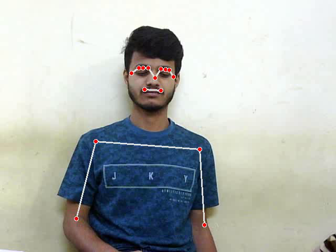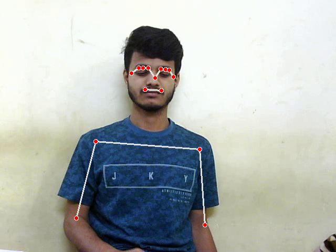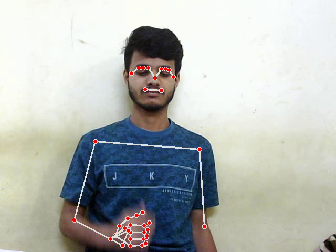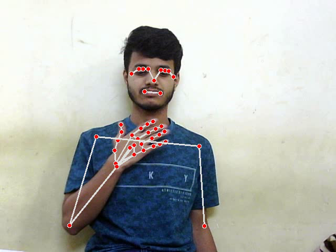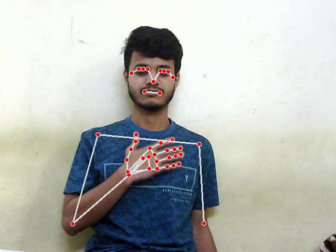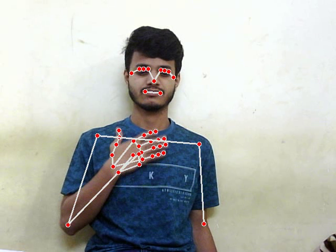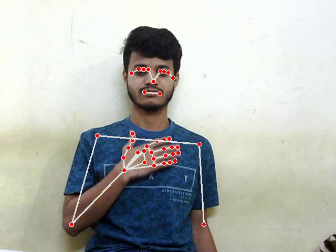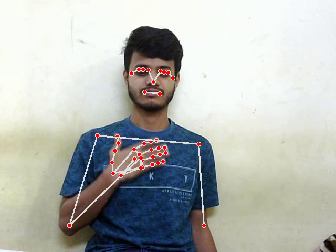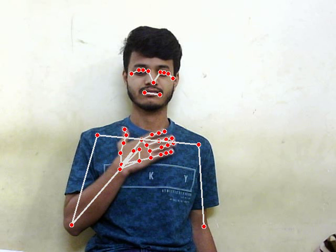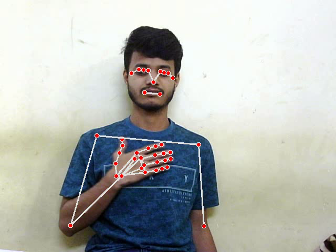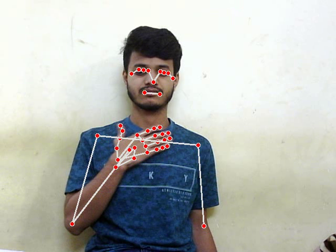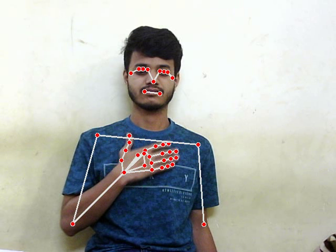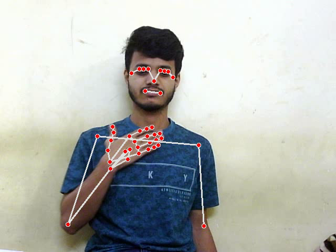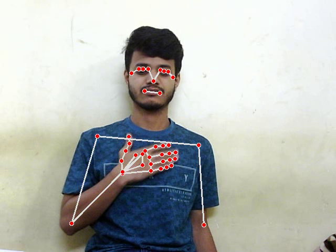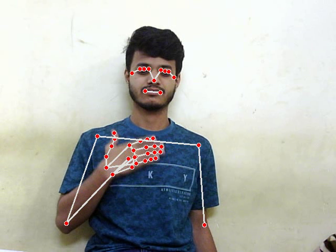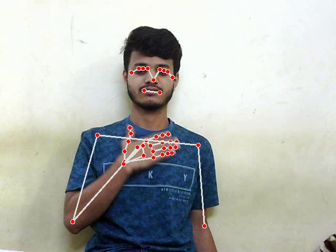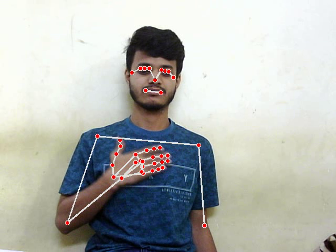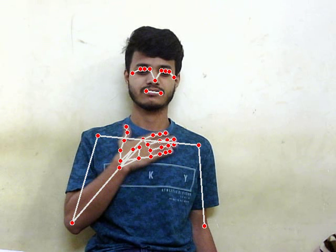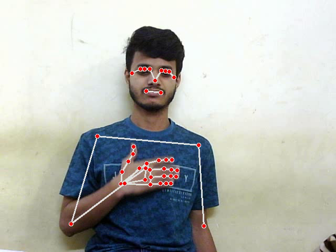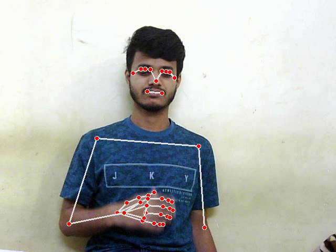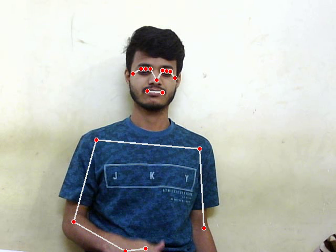please